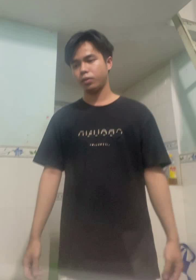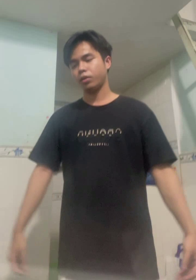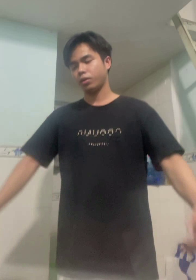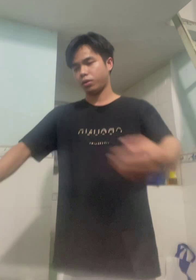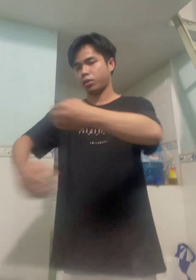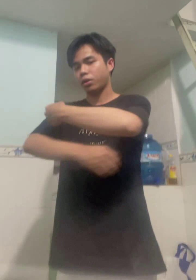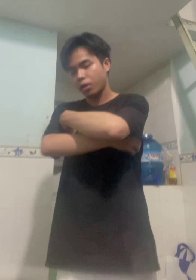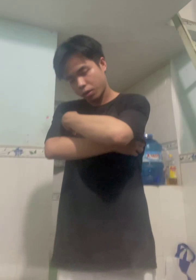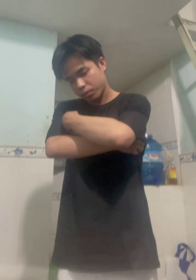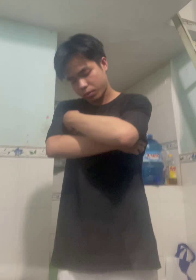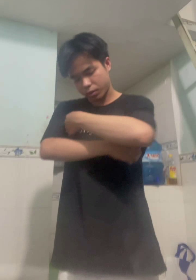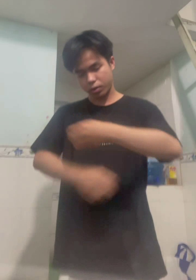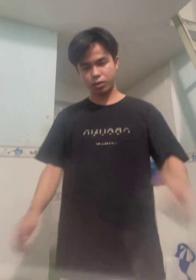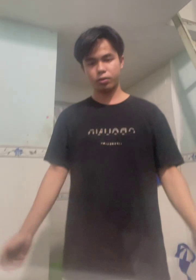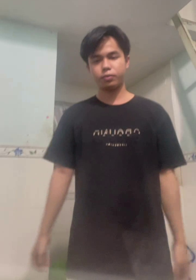om